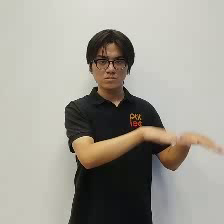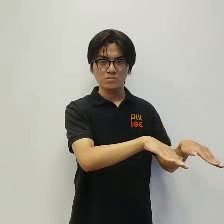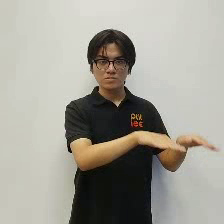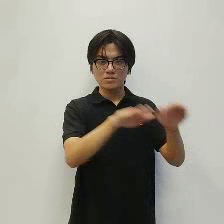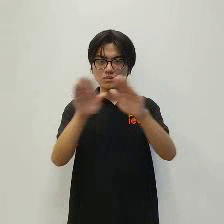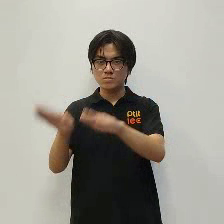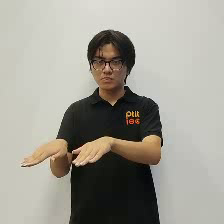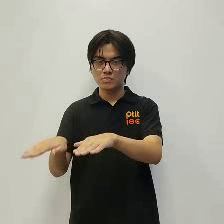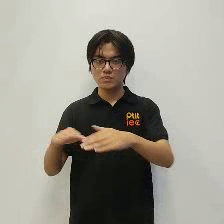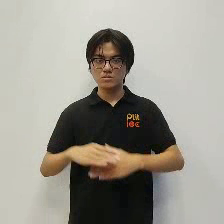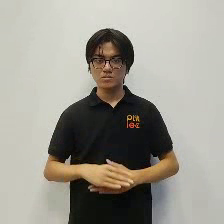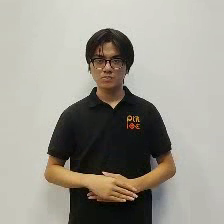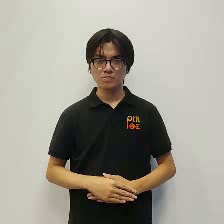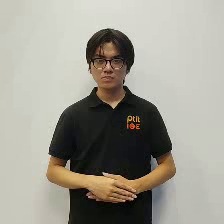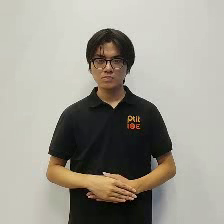Chậm lại